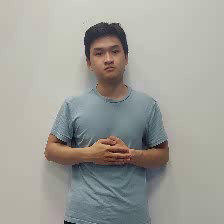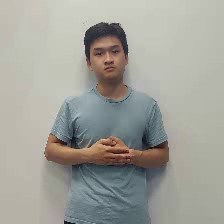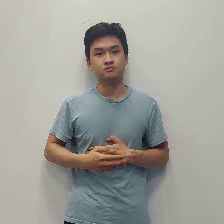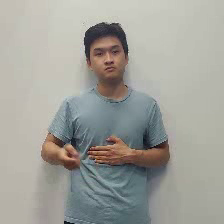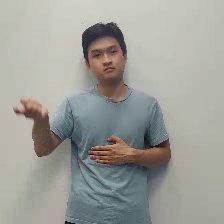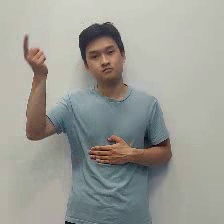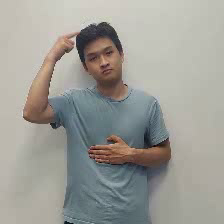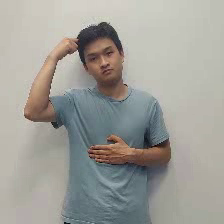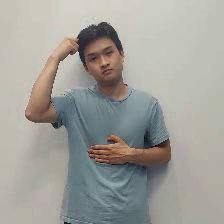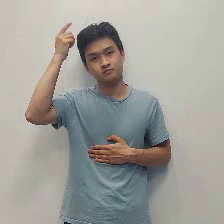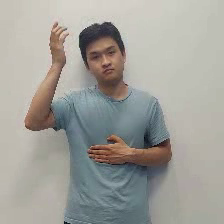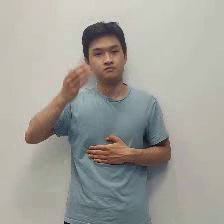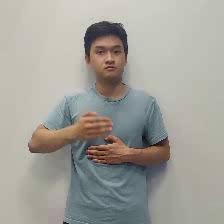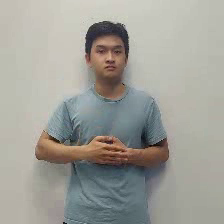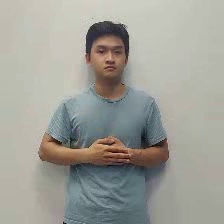Đầu